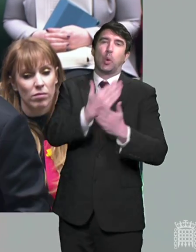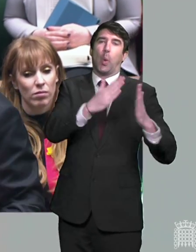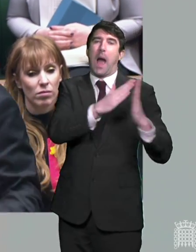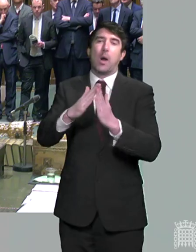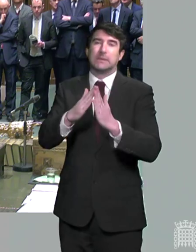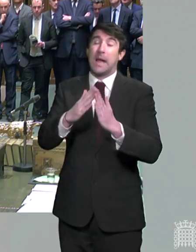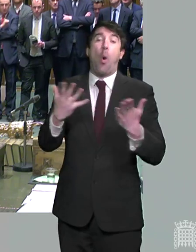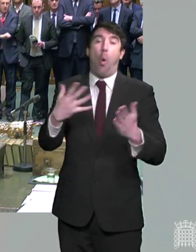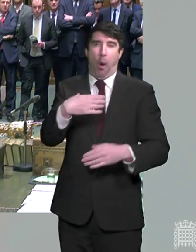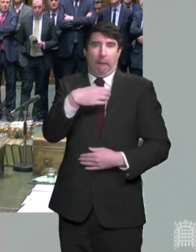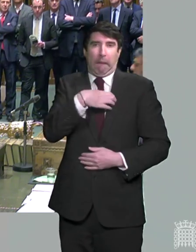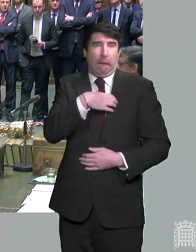Which is it?